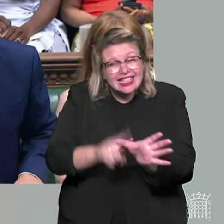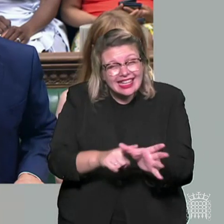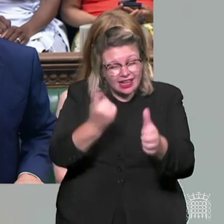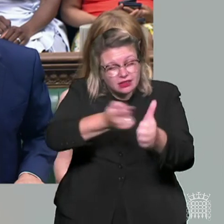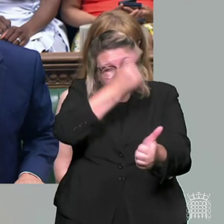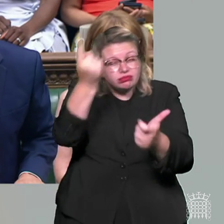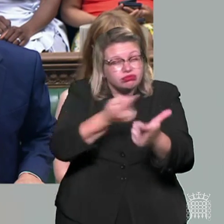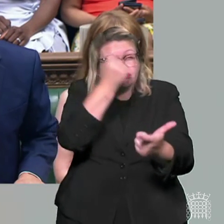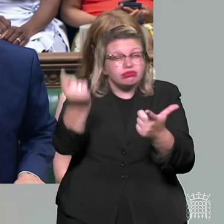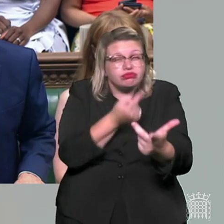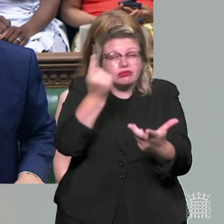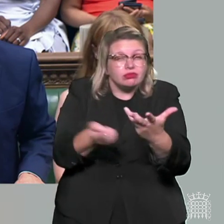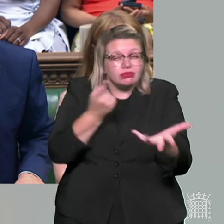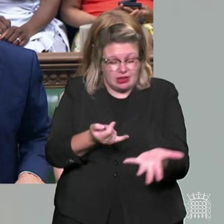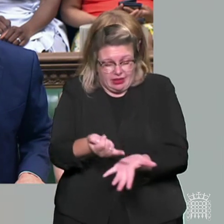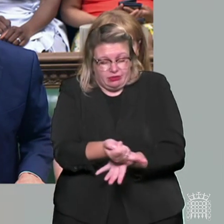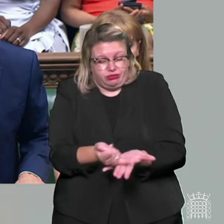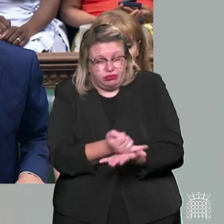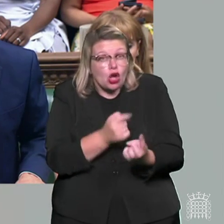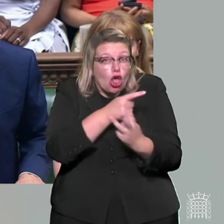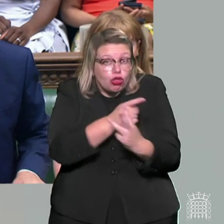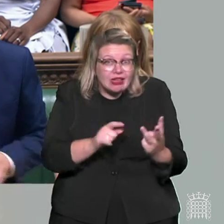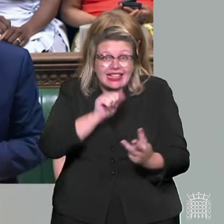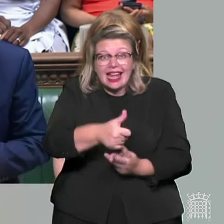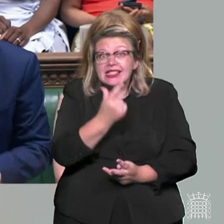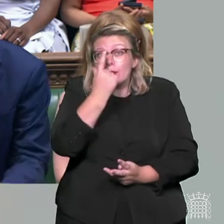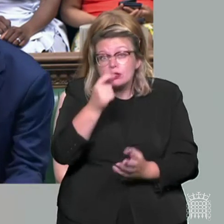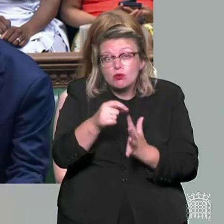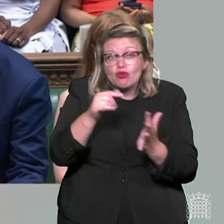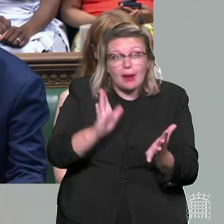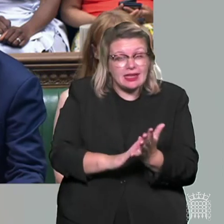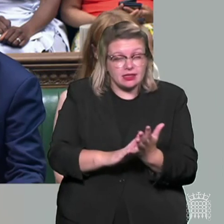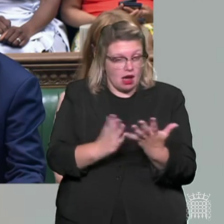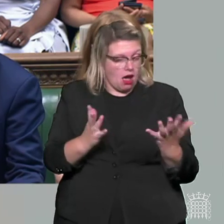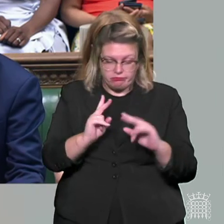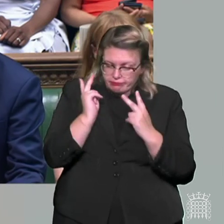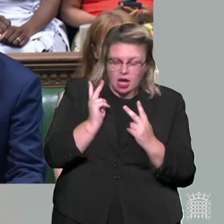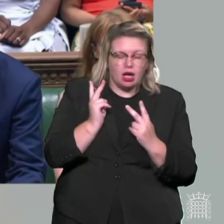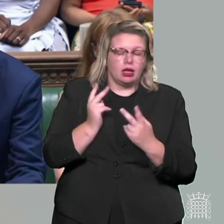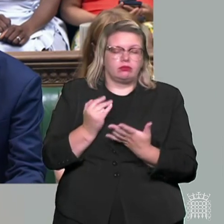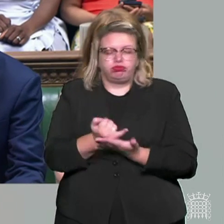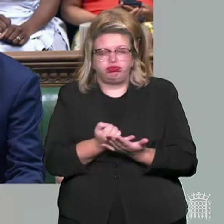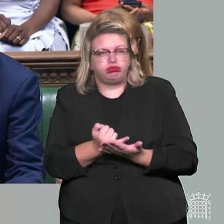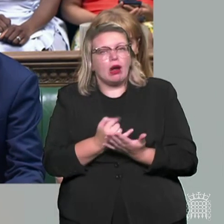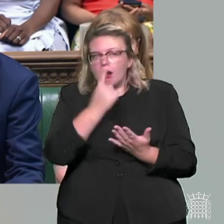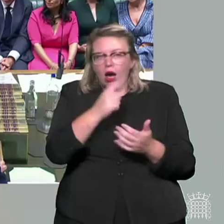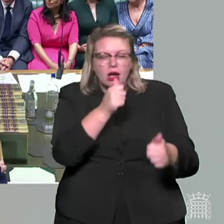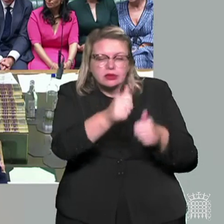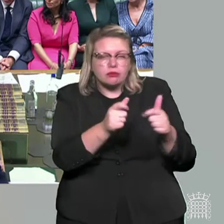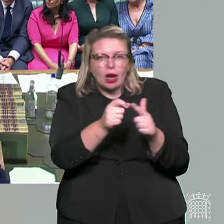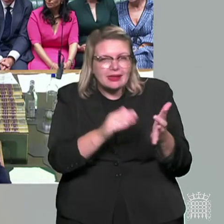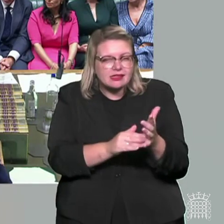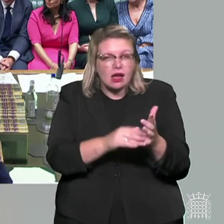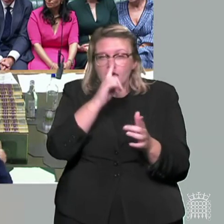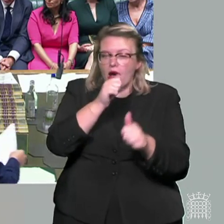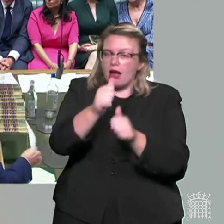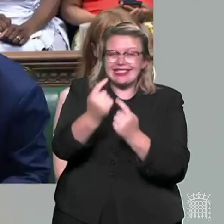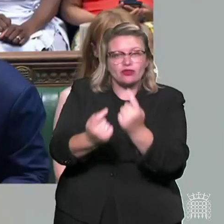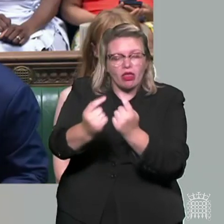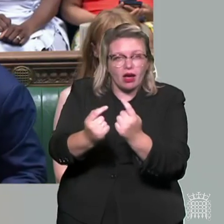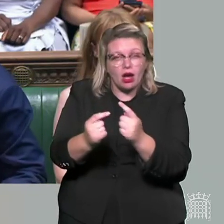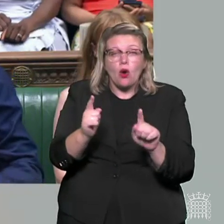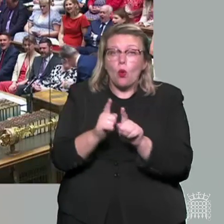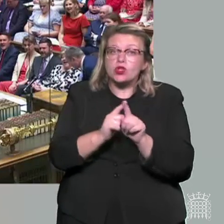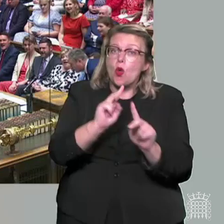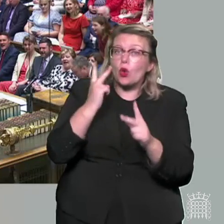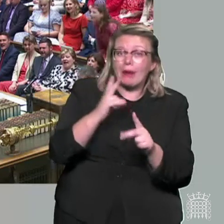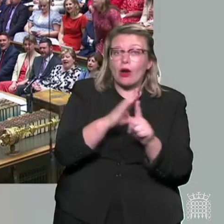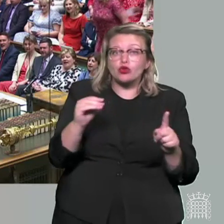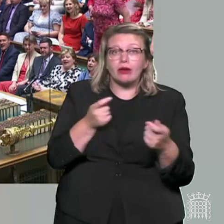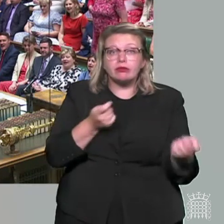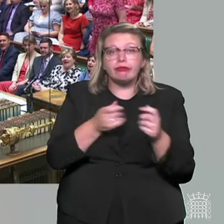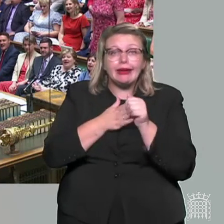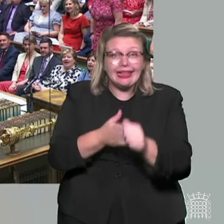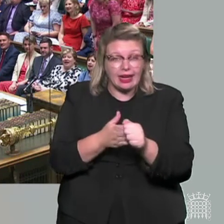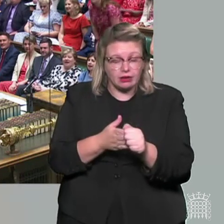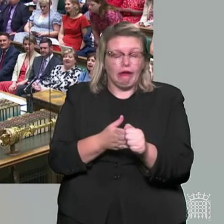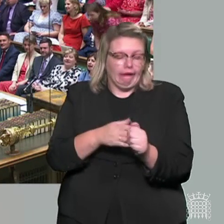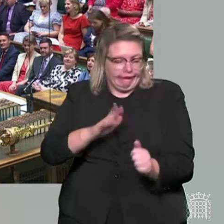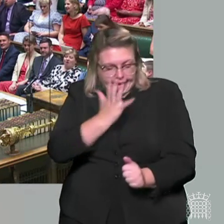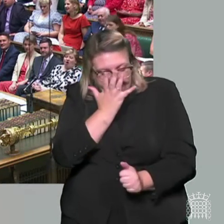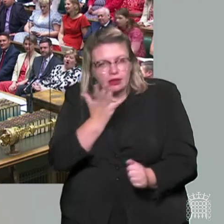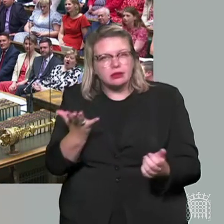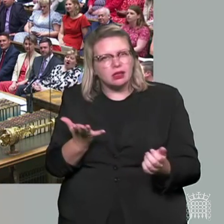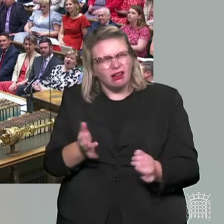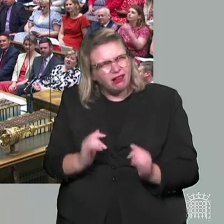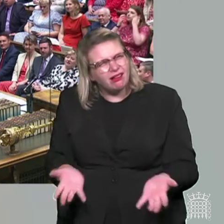What message does it send when the candidates to be Prime Minister cannot find a single decent thing to say about him, about each other or their record in government?